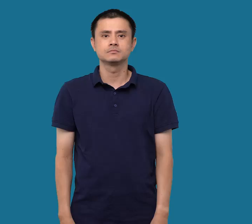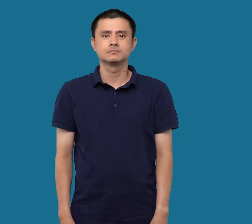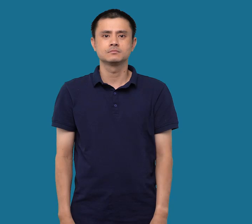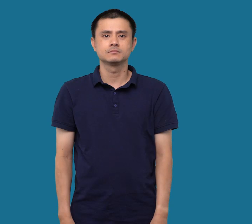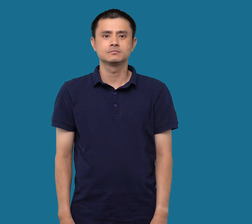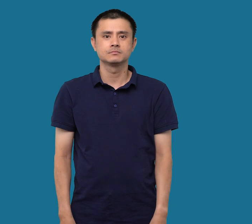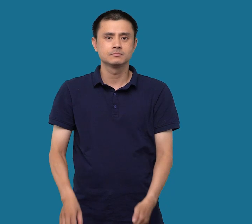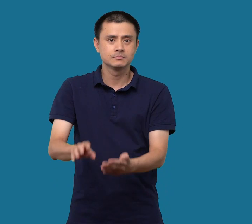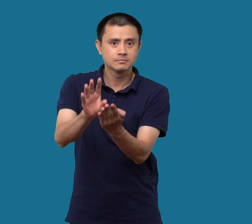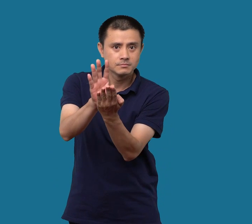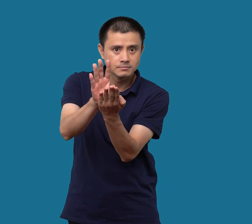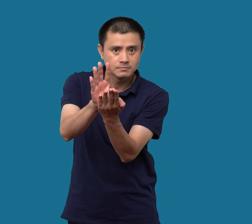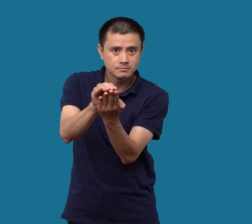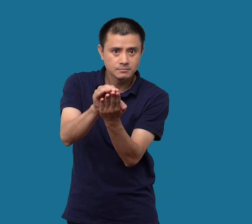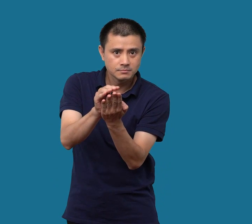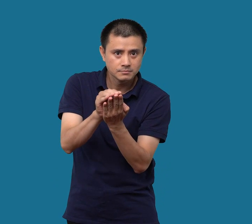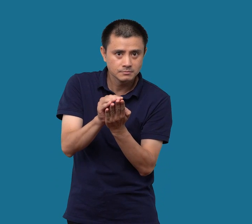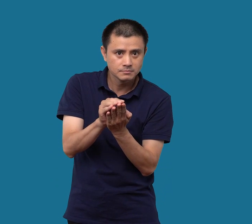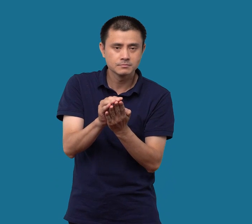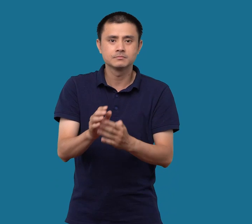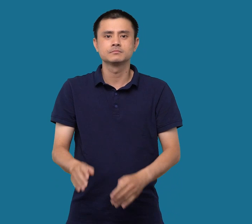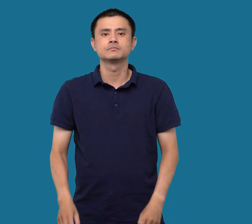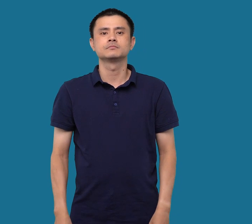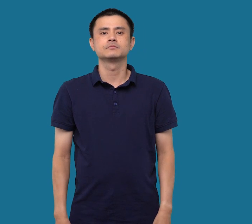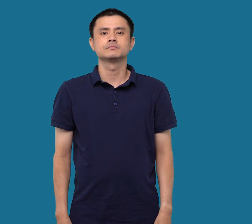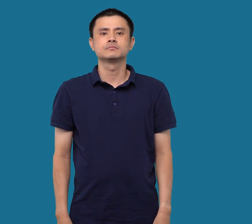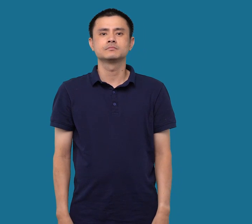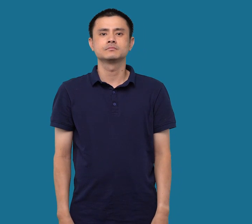ghi chép